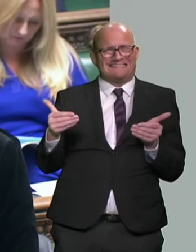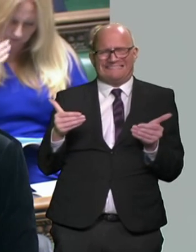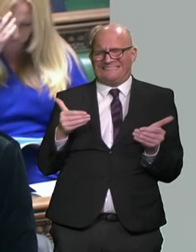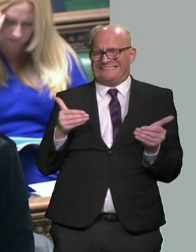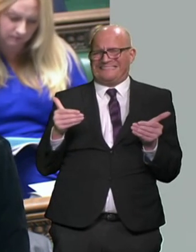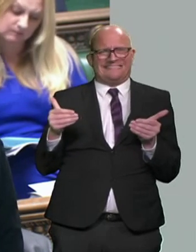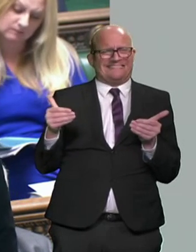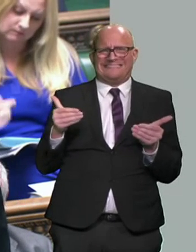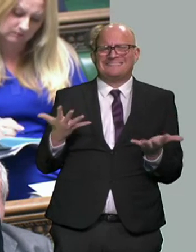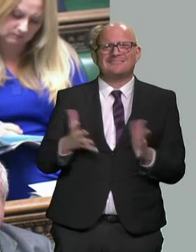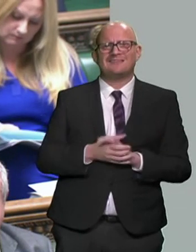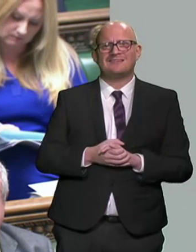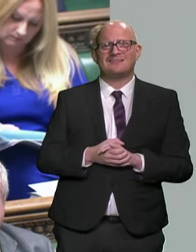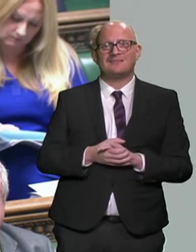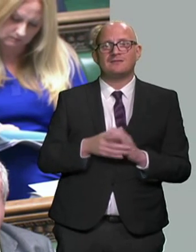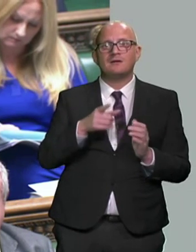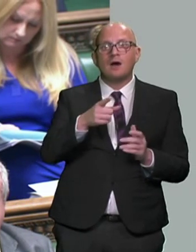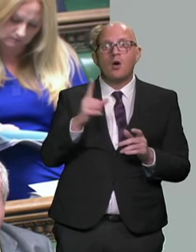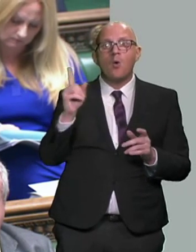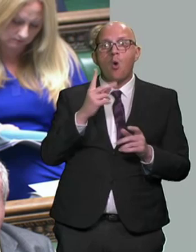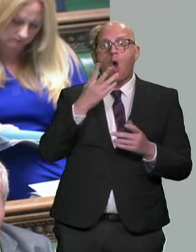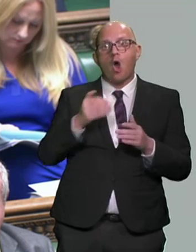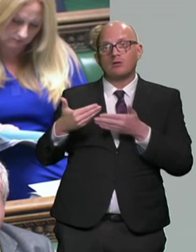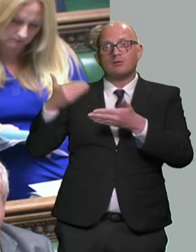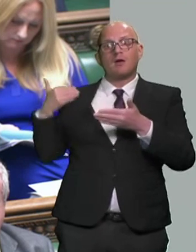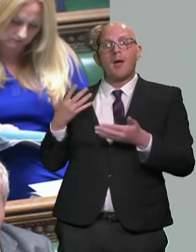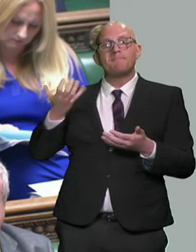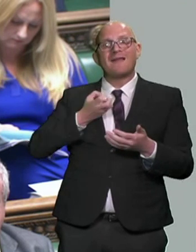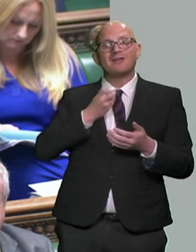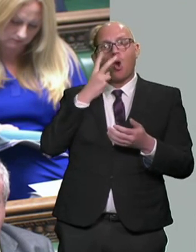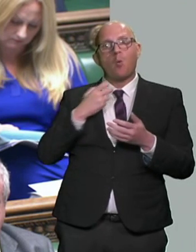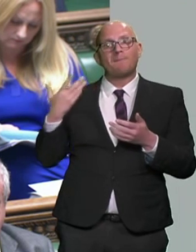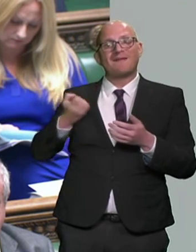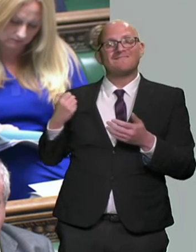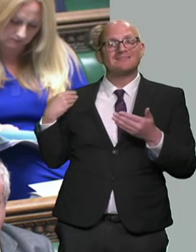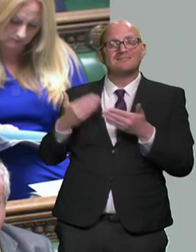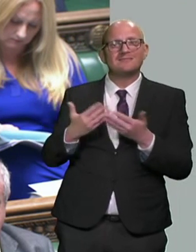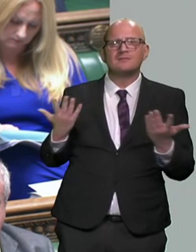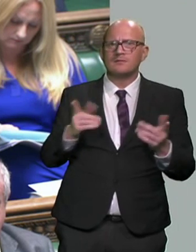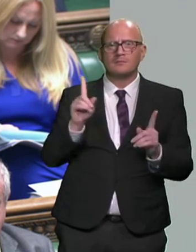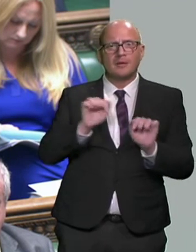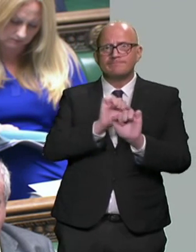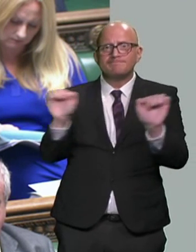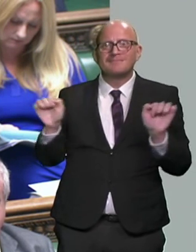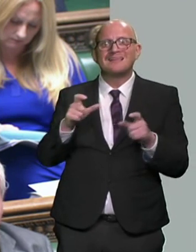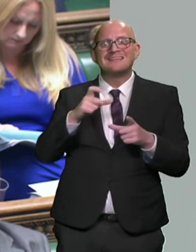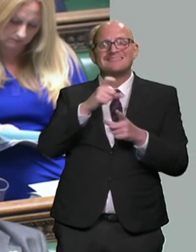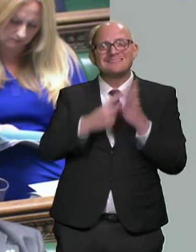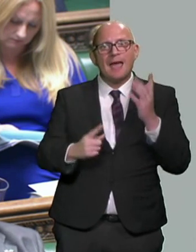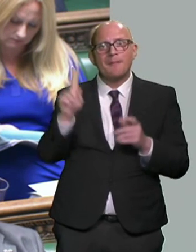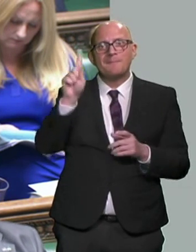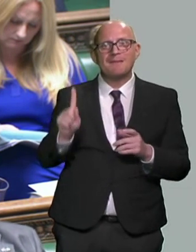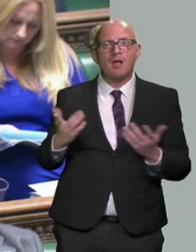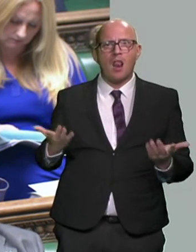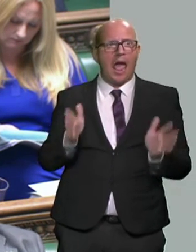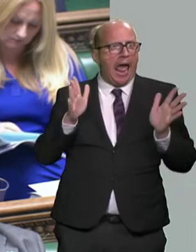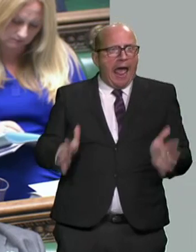There is no further support for people on legacy benefits and disabled people who often face higher energy costs and have no option on those costs.